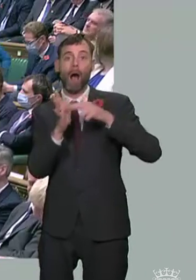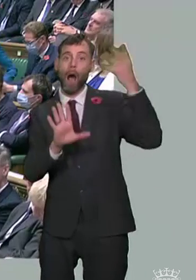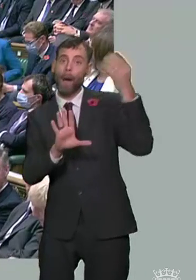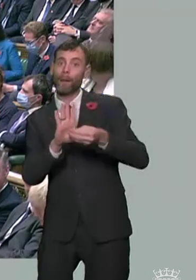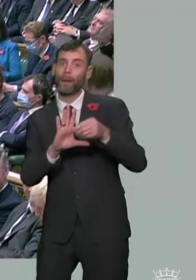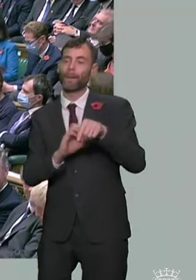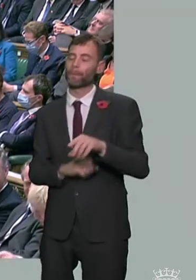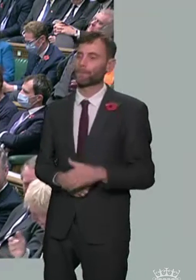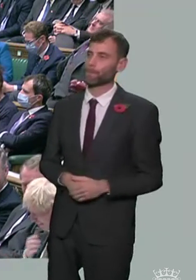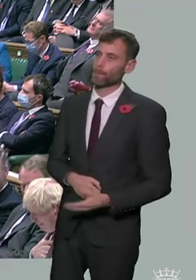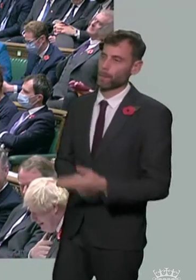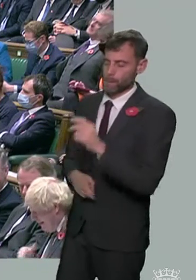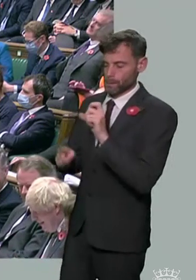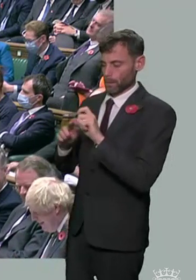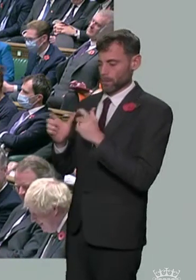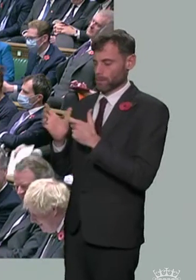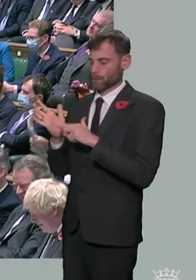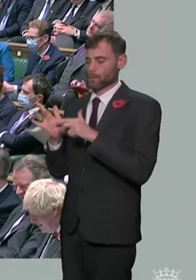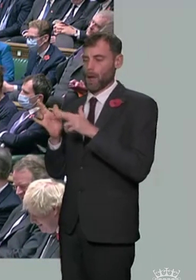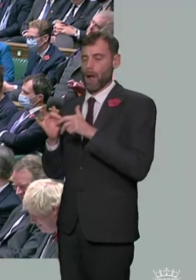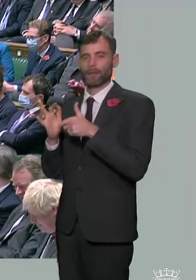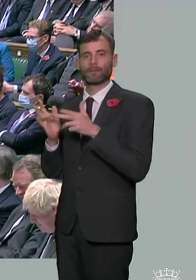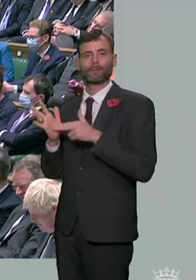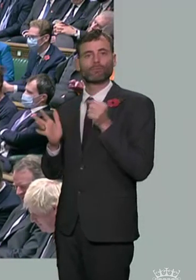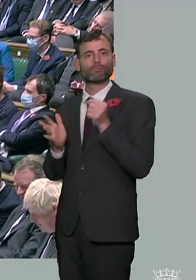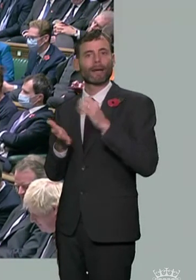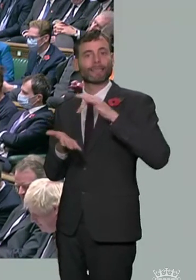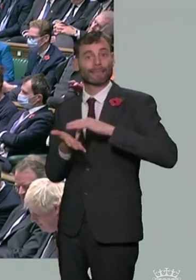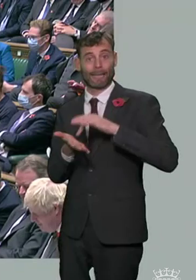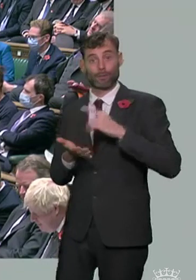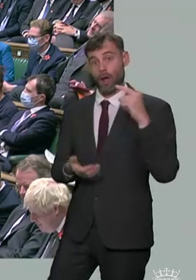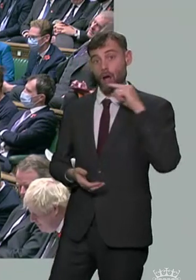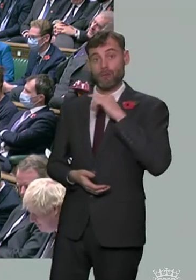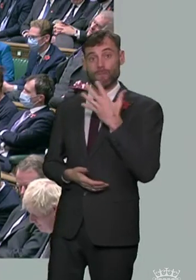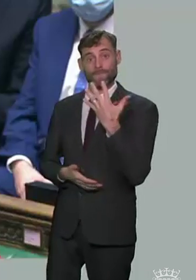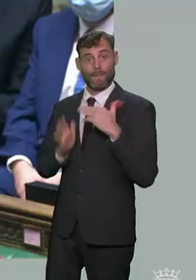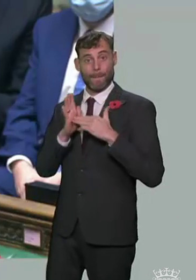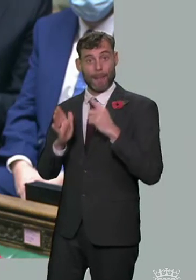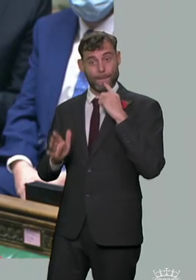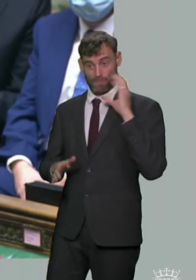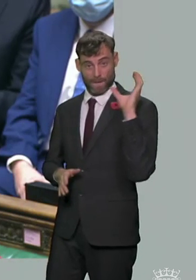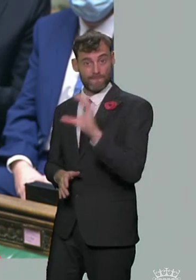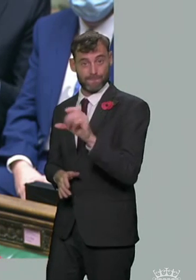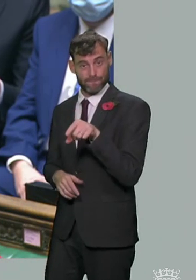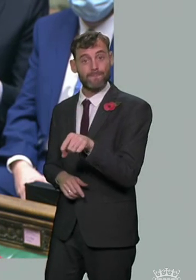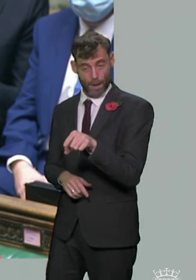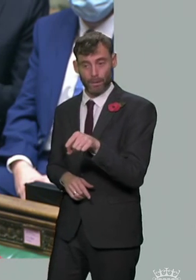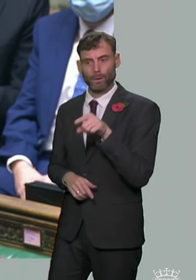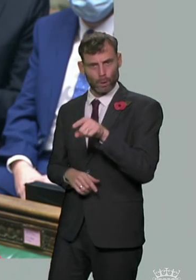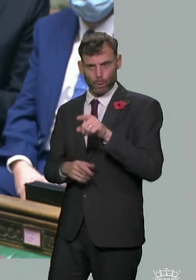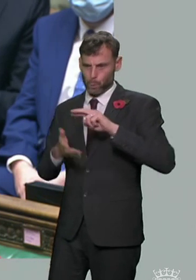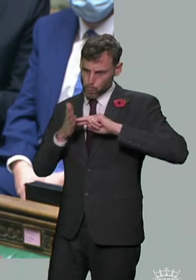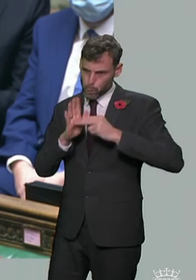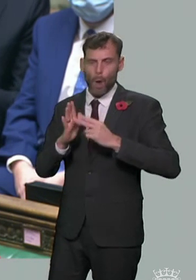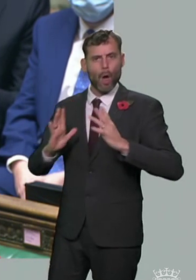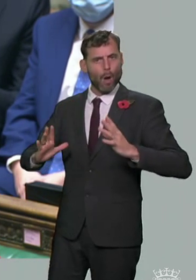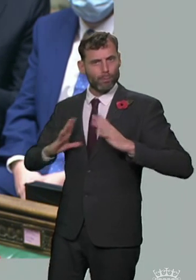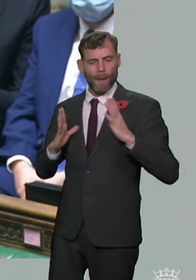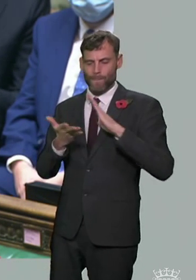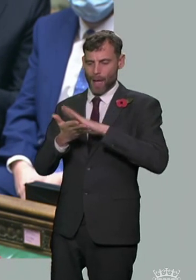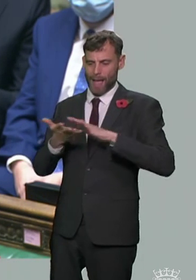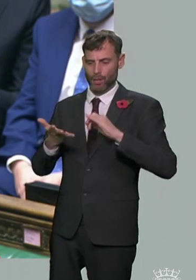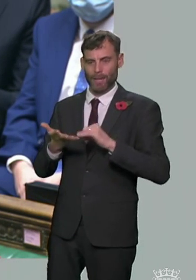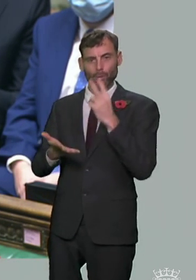Darlington station is receiving £105 million thanks to this Government’s plans to make it HS2 ready.